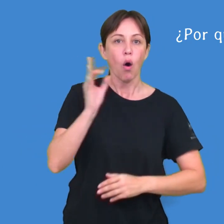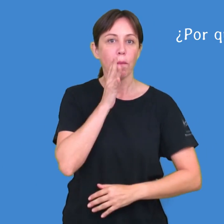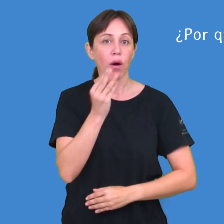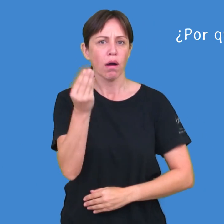motivo